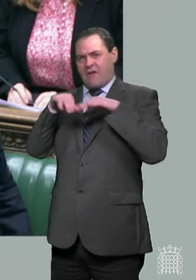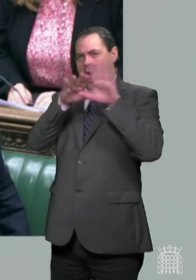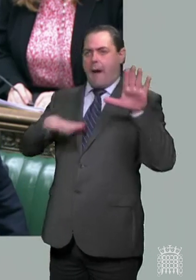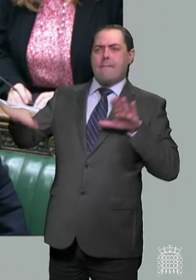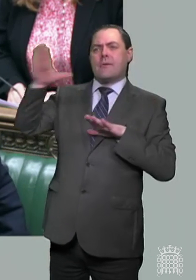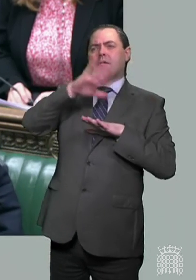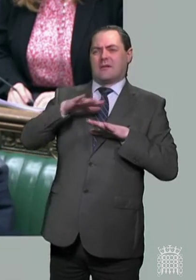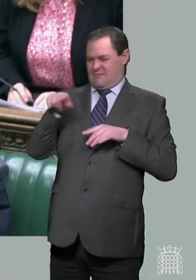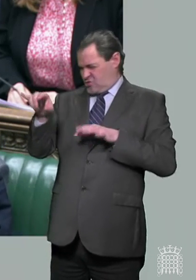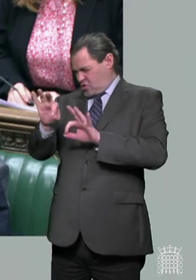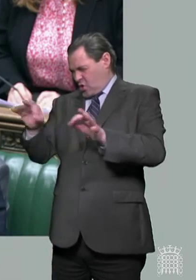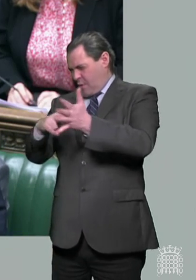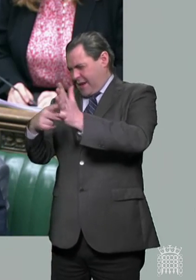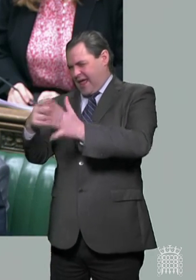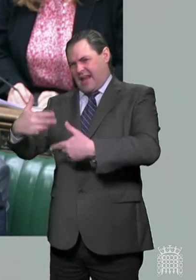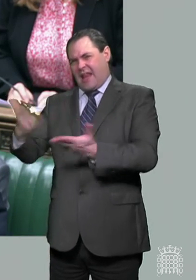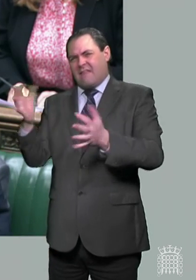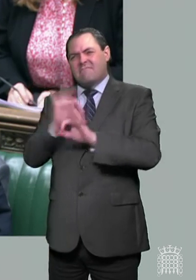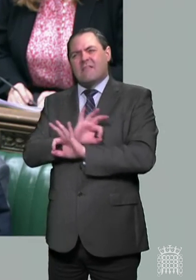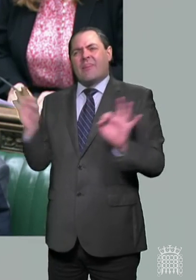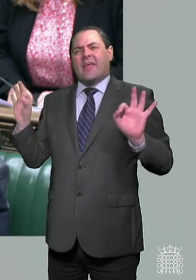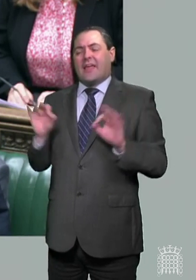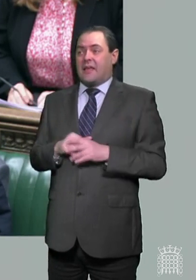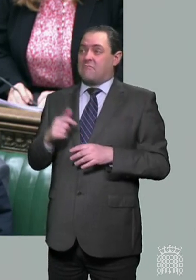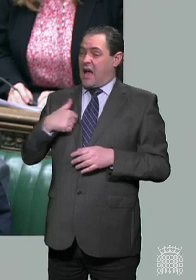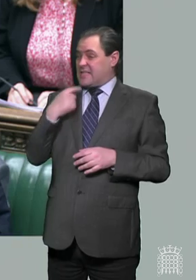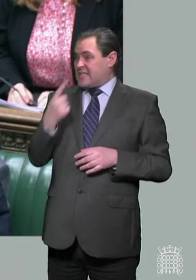Labour has no plan whatever.